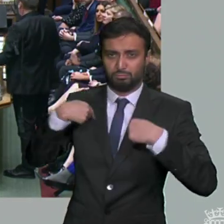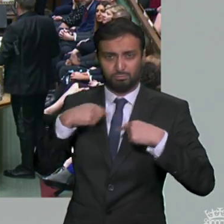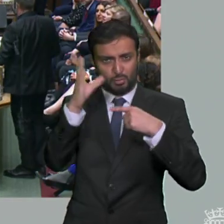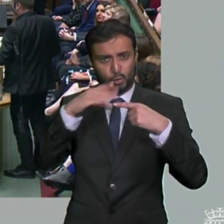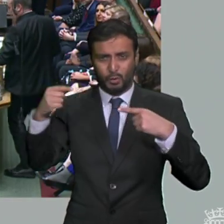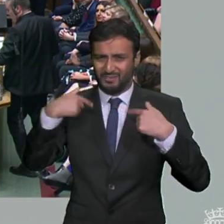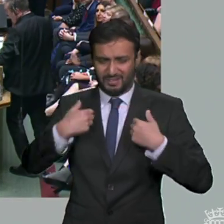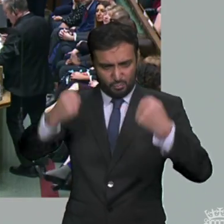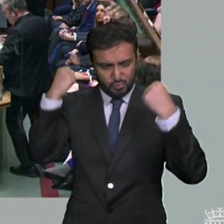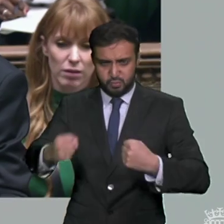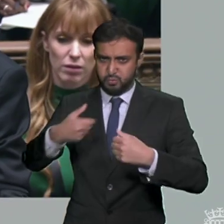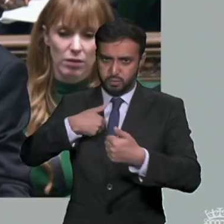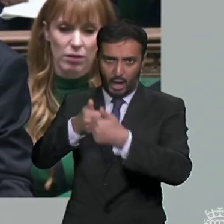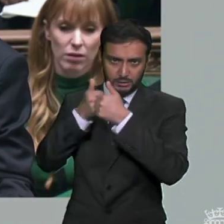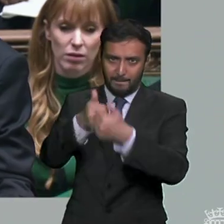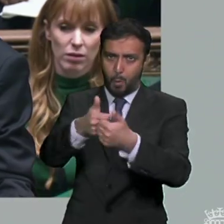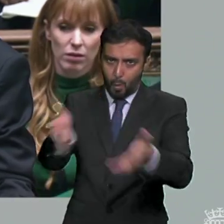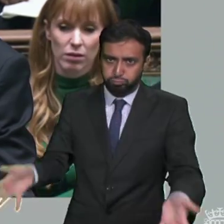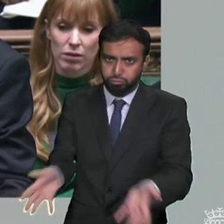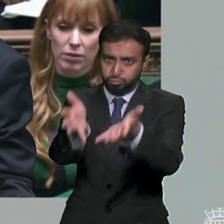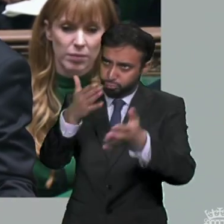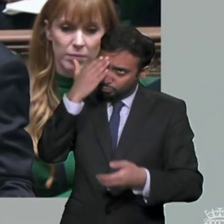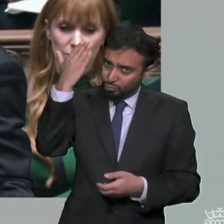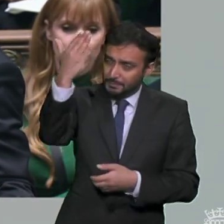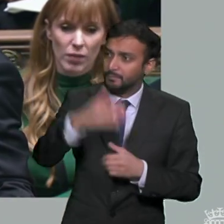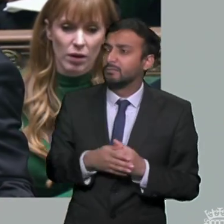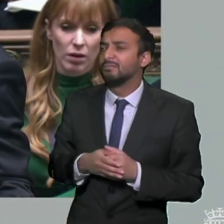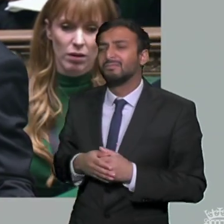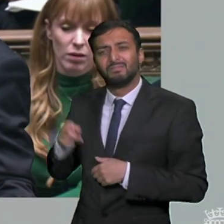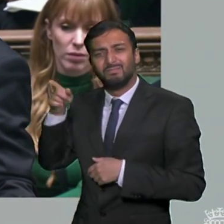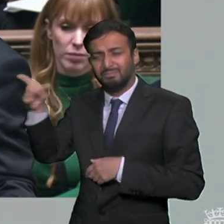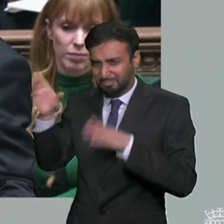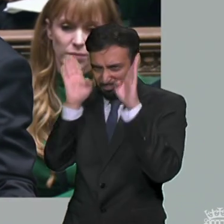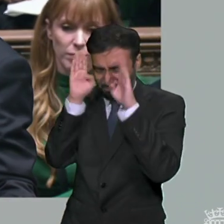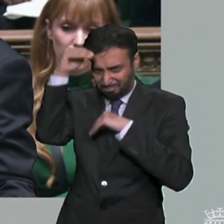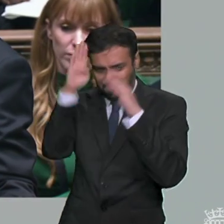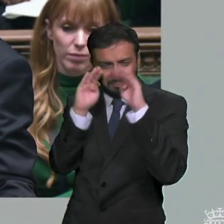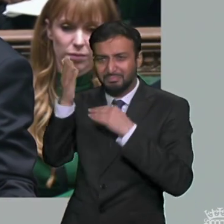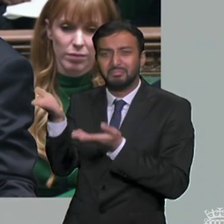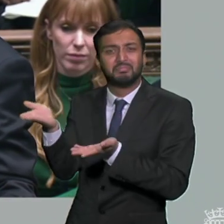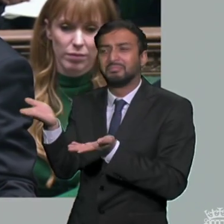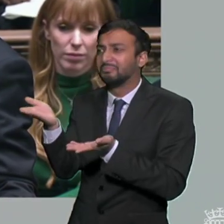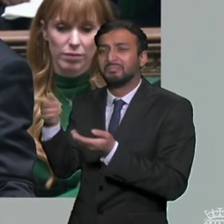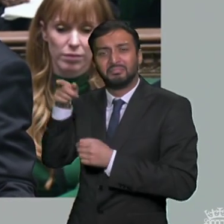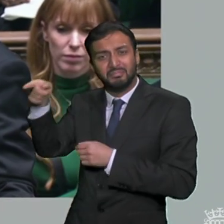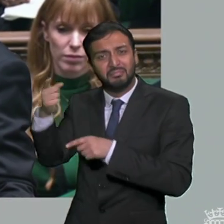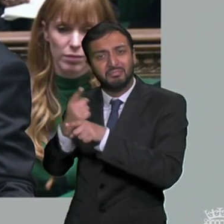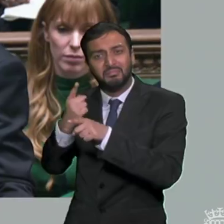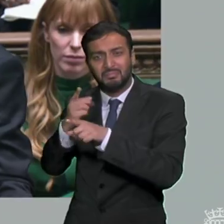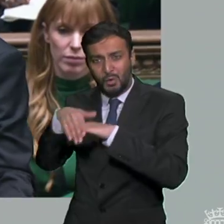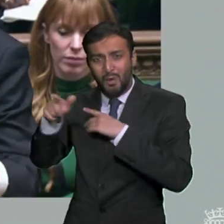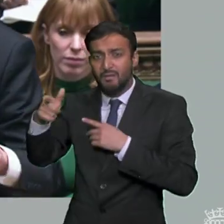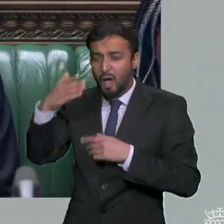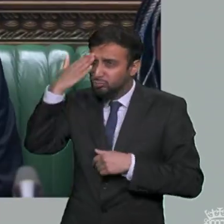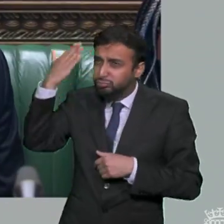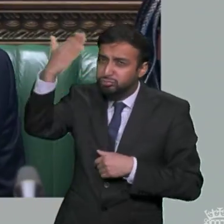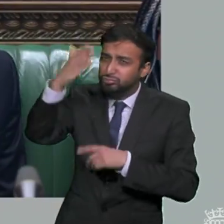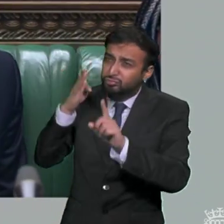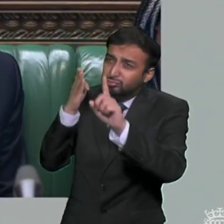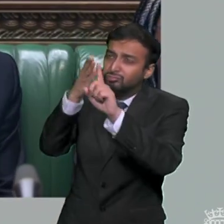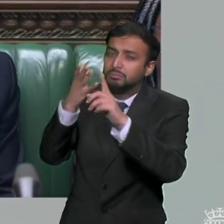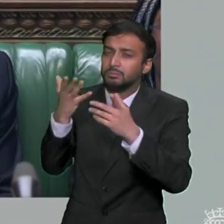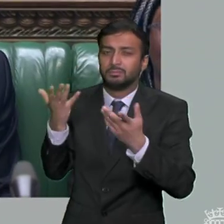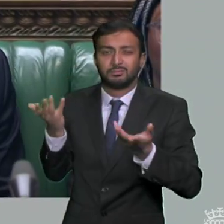The Prime Minister really does need to get out more. He talks about aspiration.